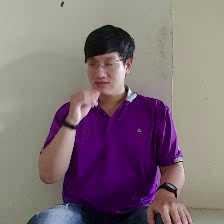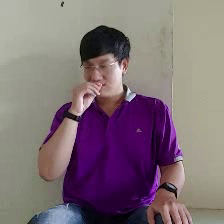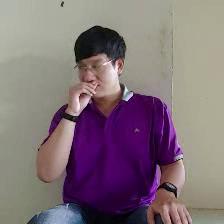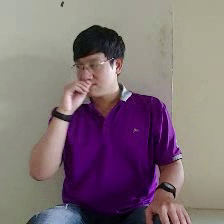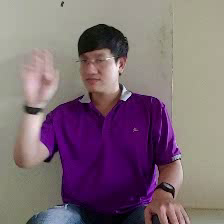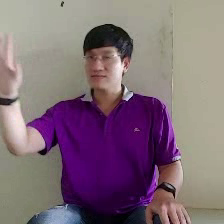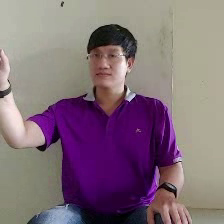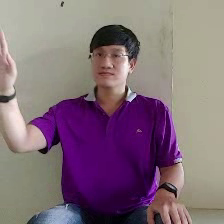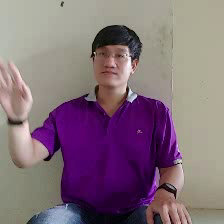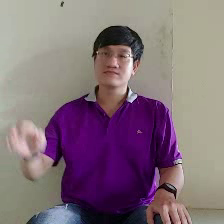Khai báo